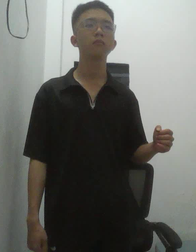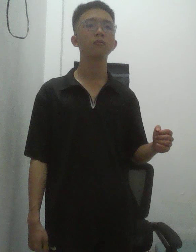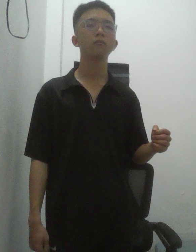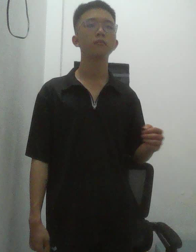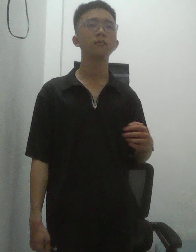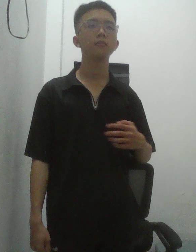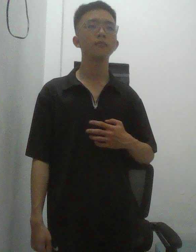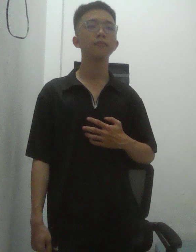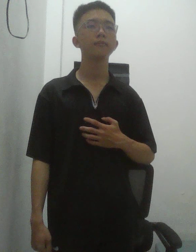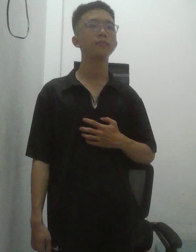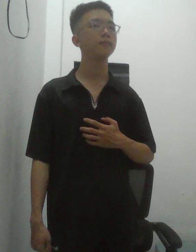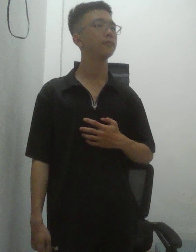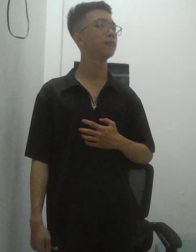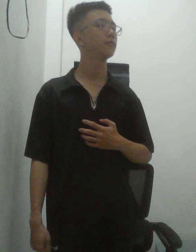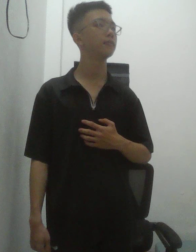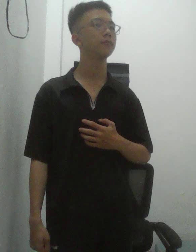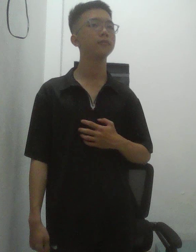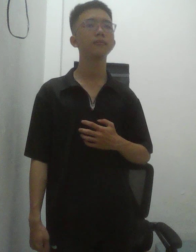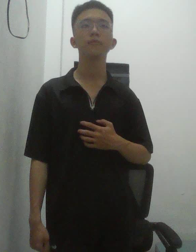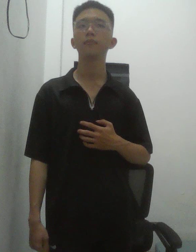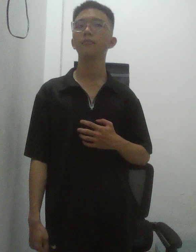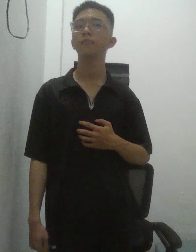khong thich